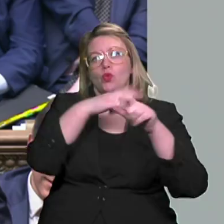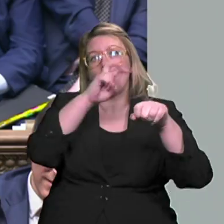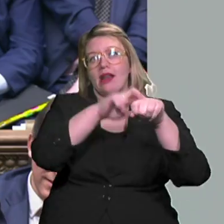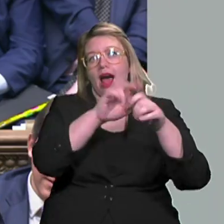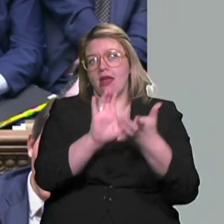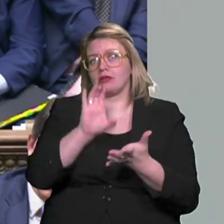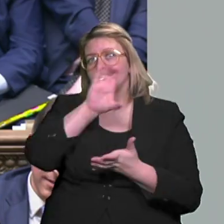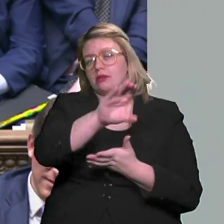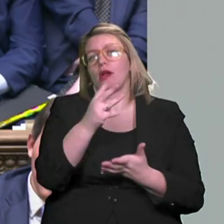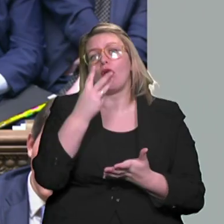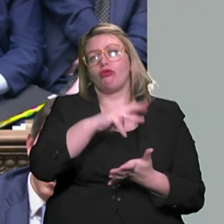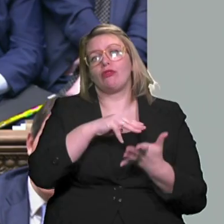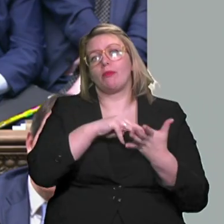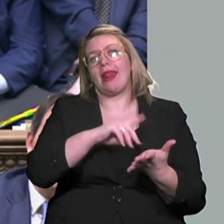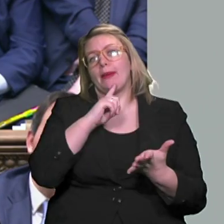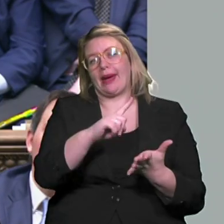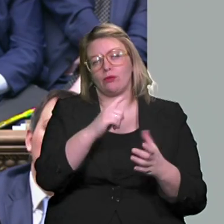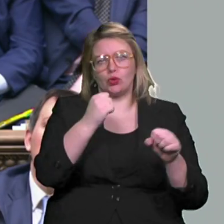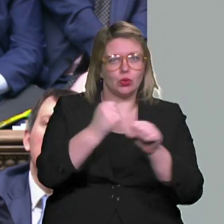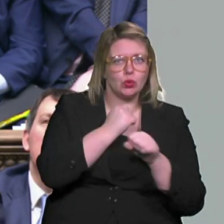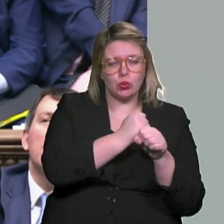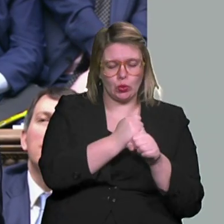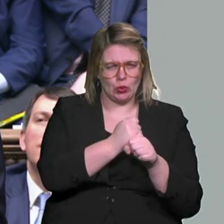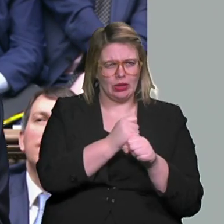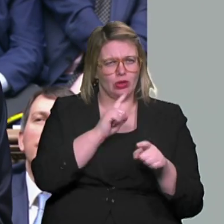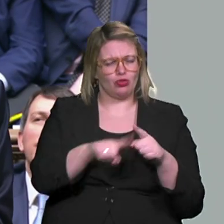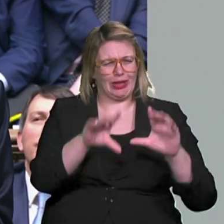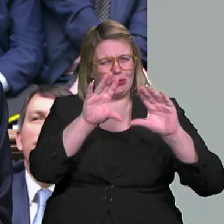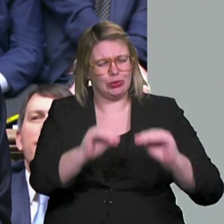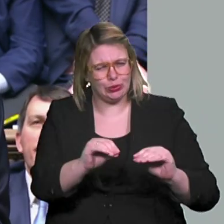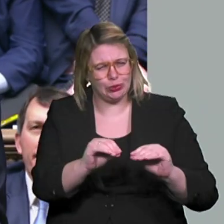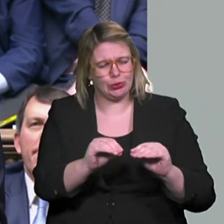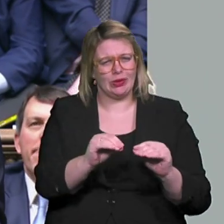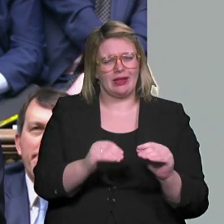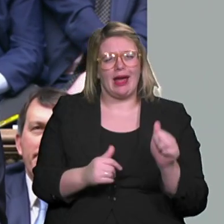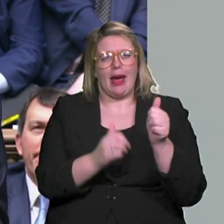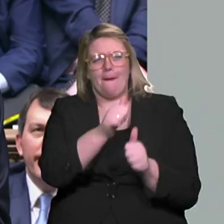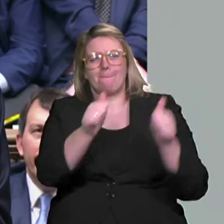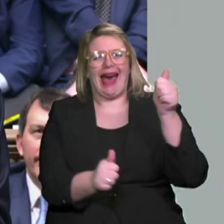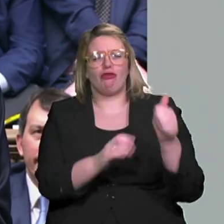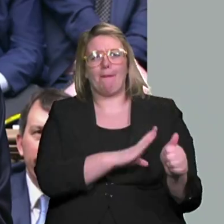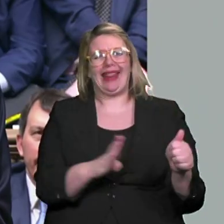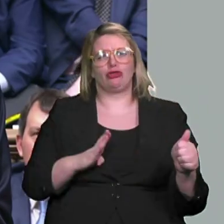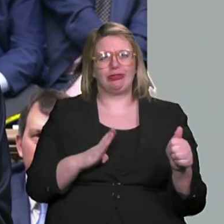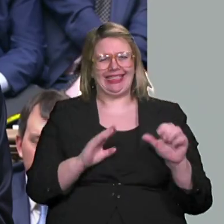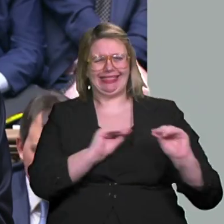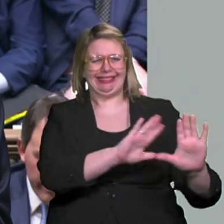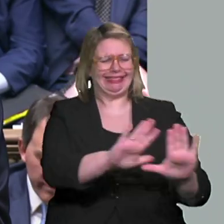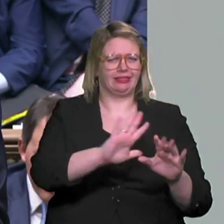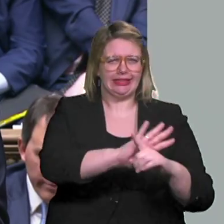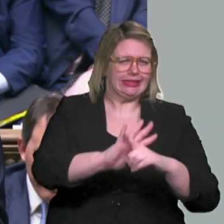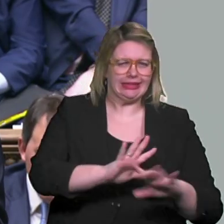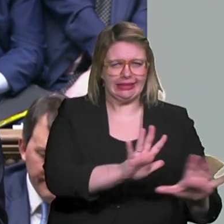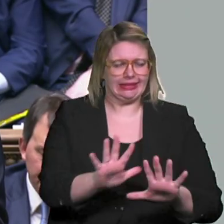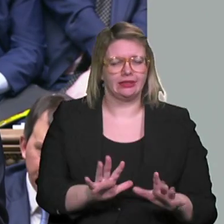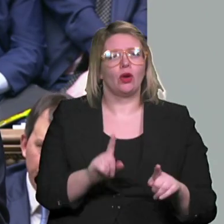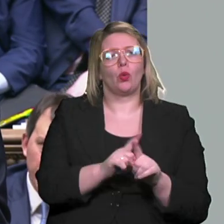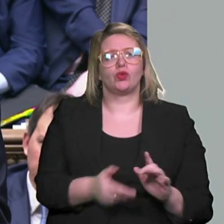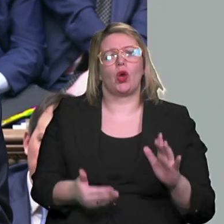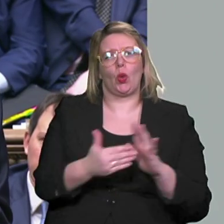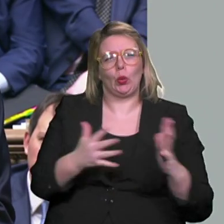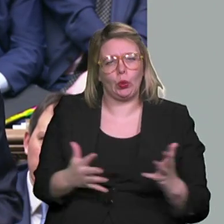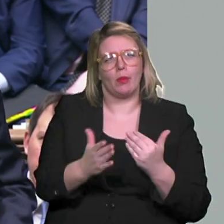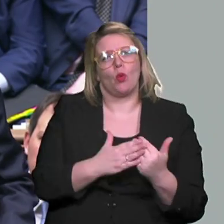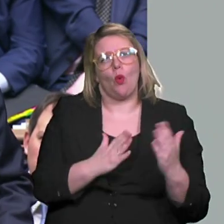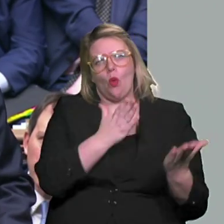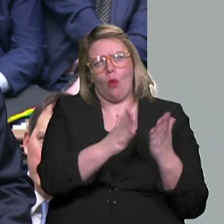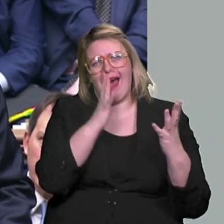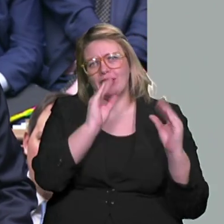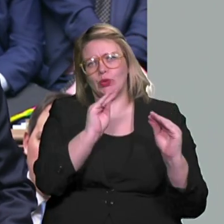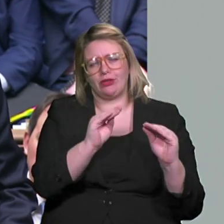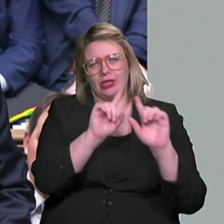to £3 million to extend the tackling paramilitarism programme and up to £40 million to extend further and higher education participation.